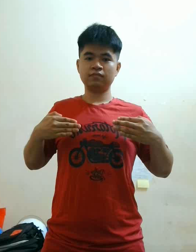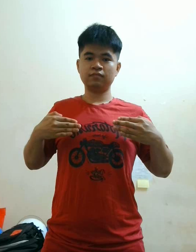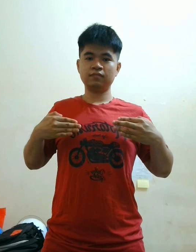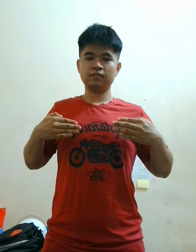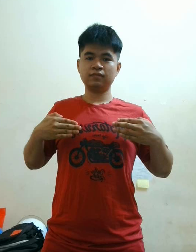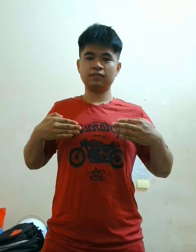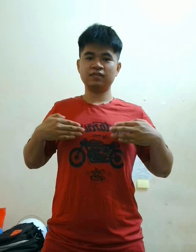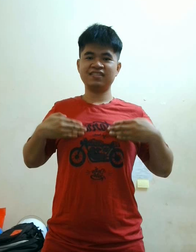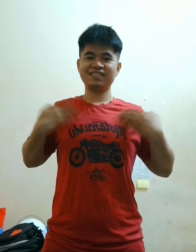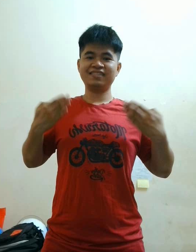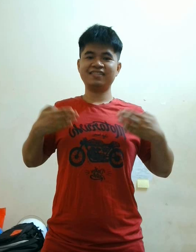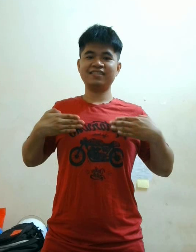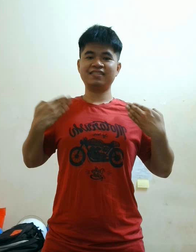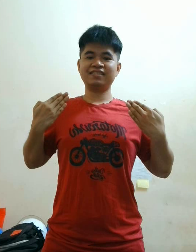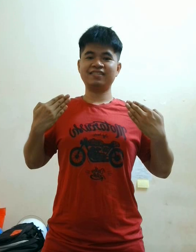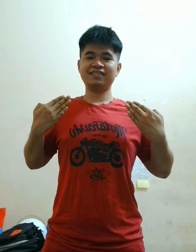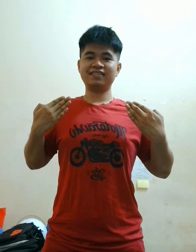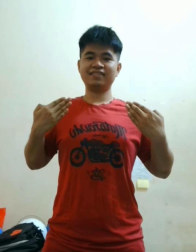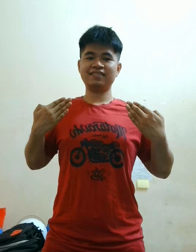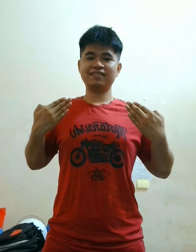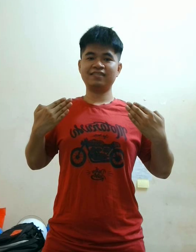vui ve